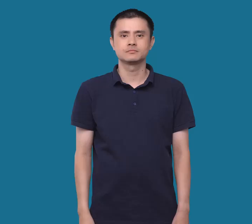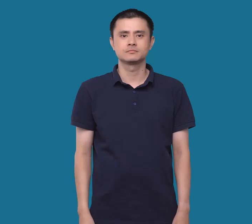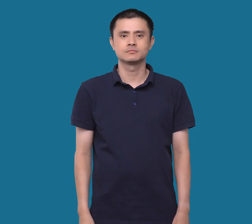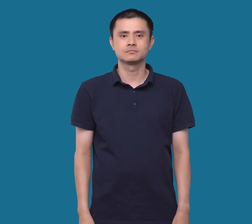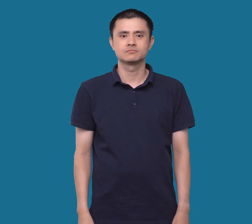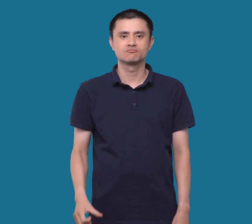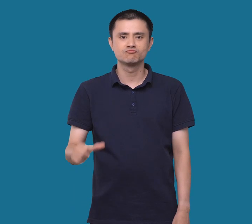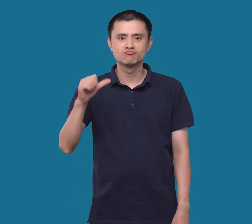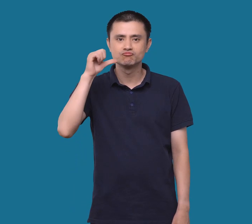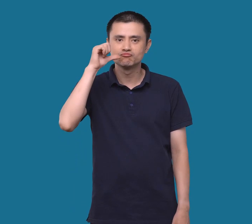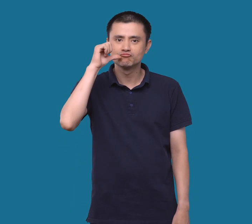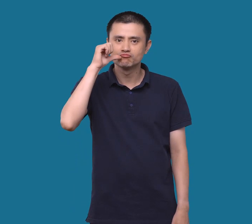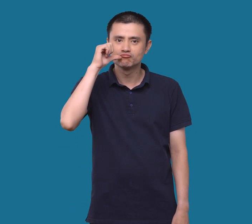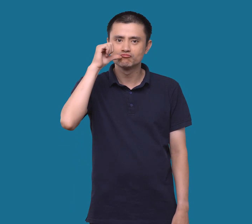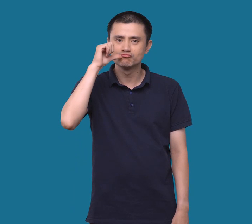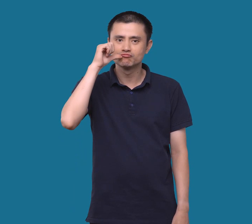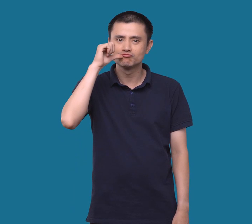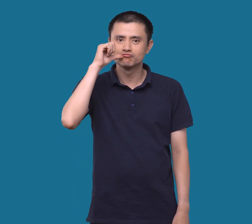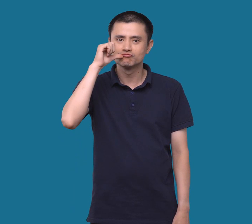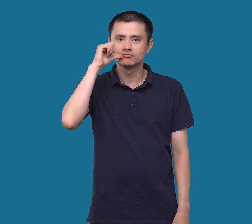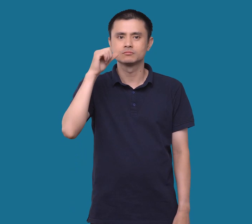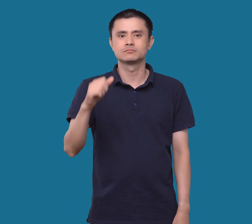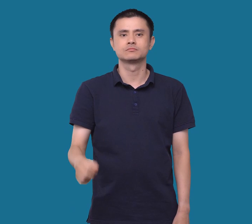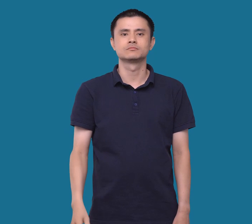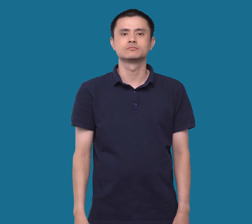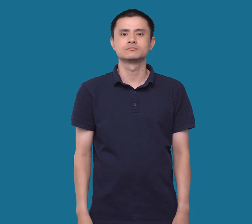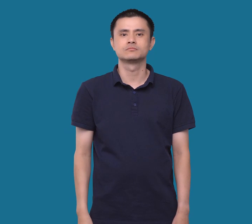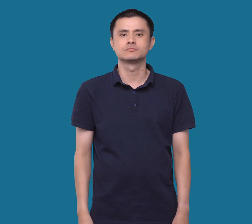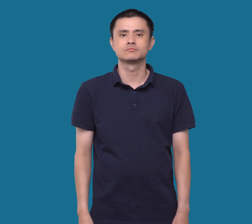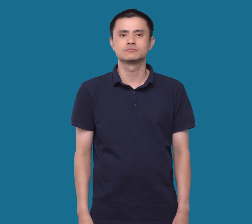sữa